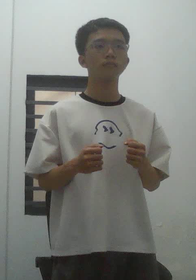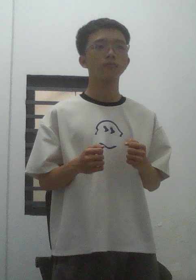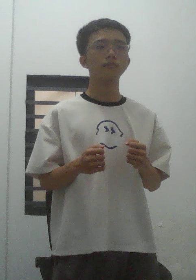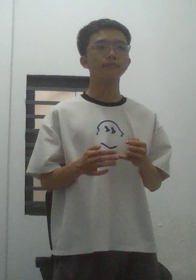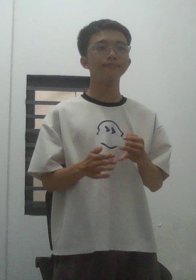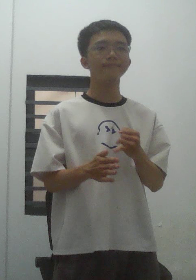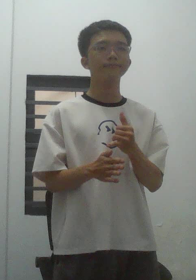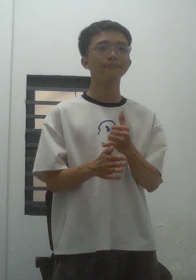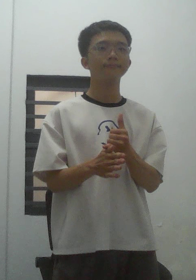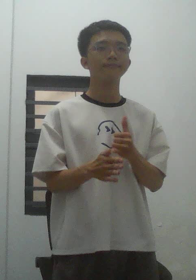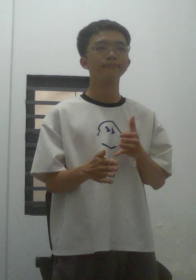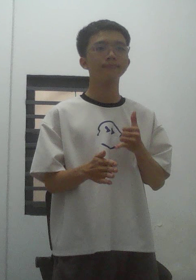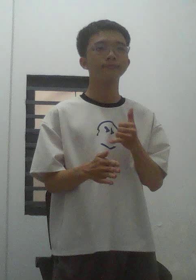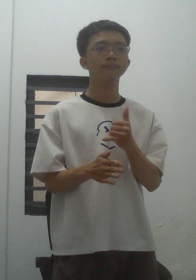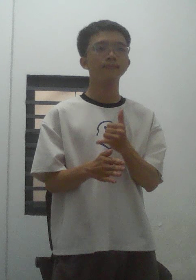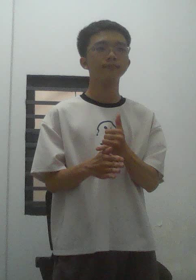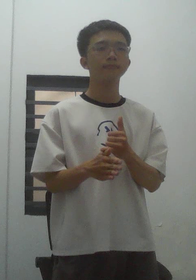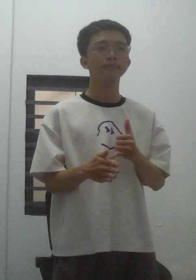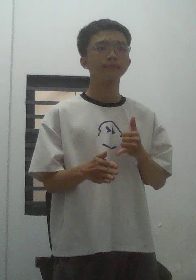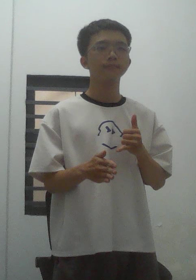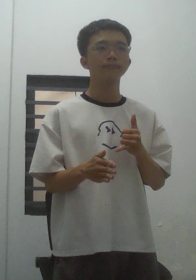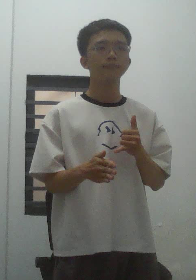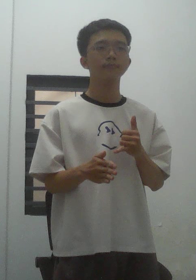cuoi thang